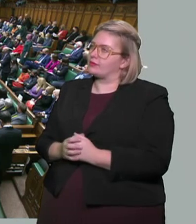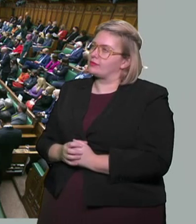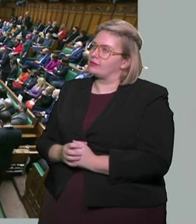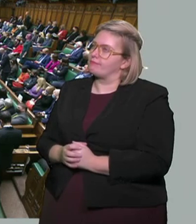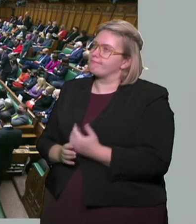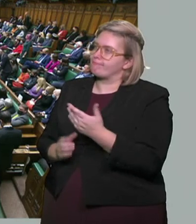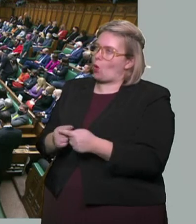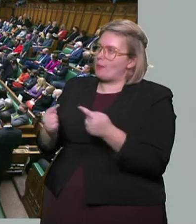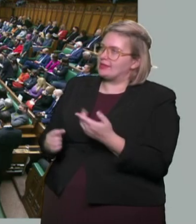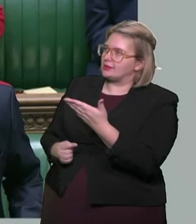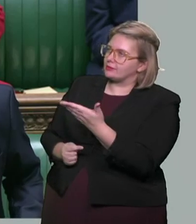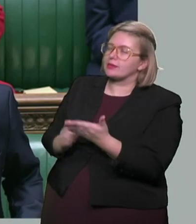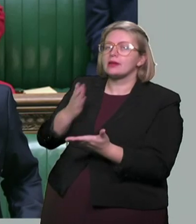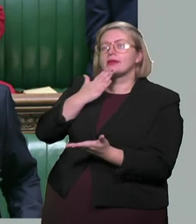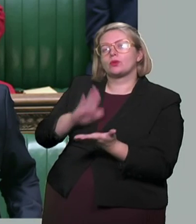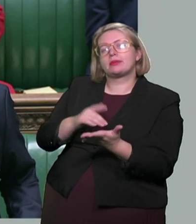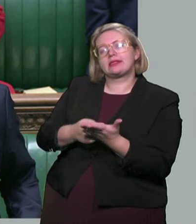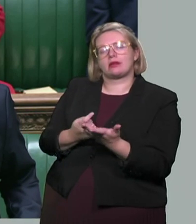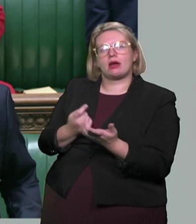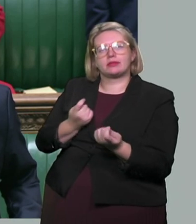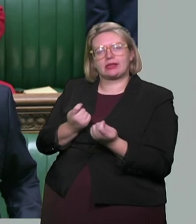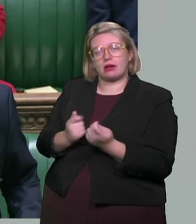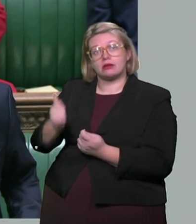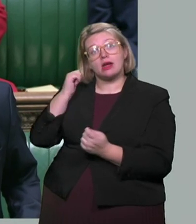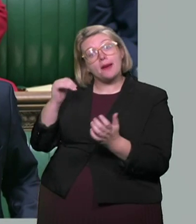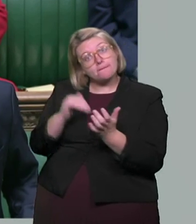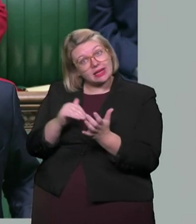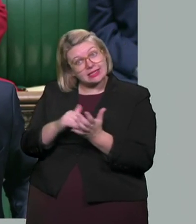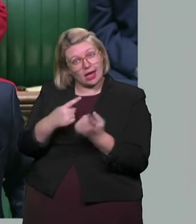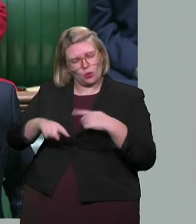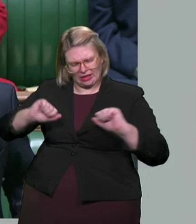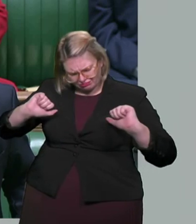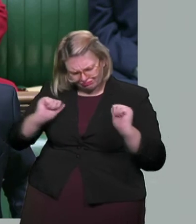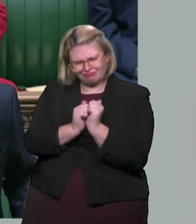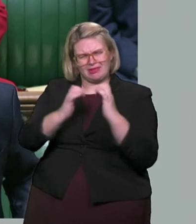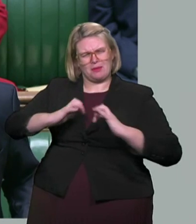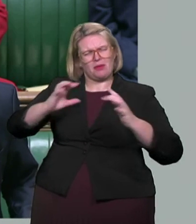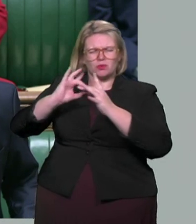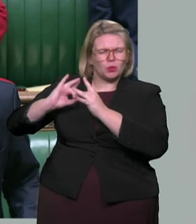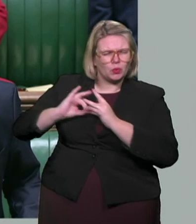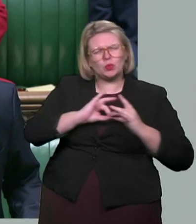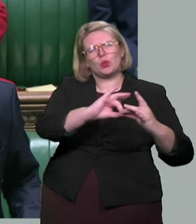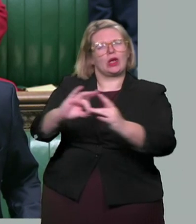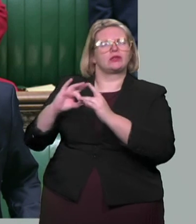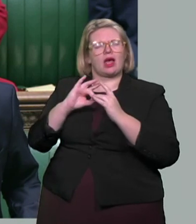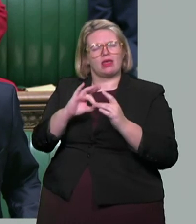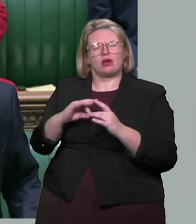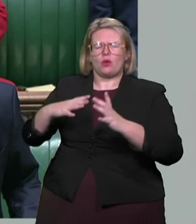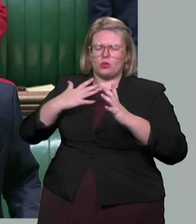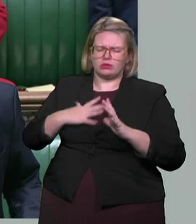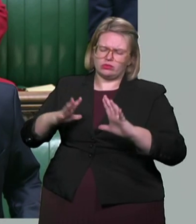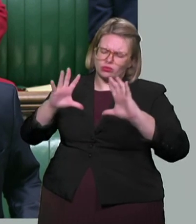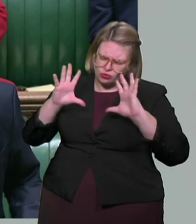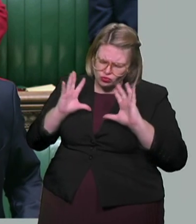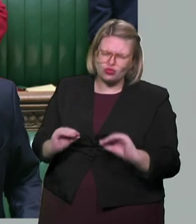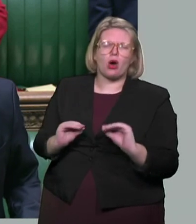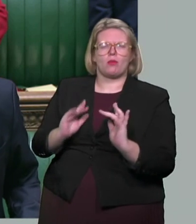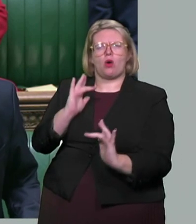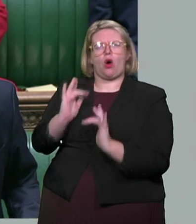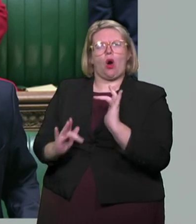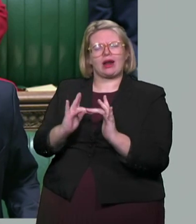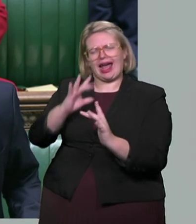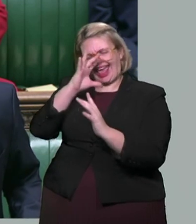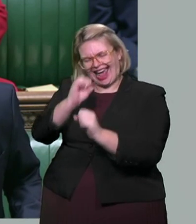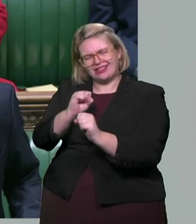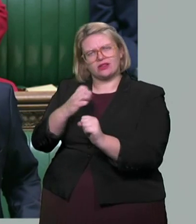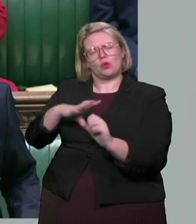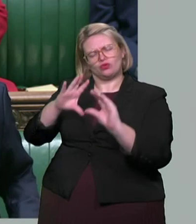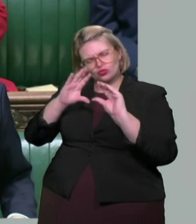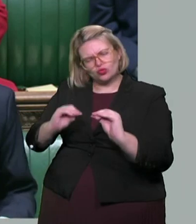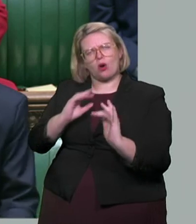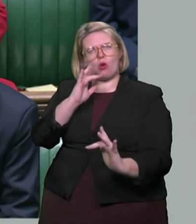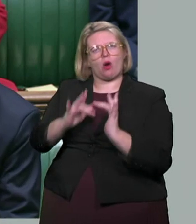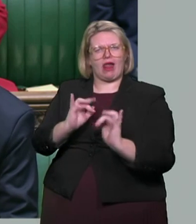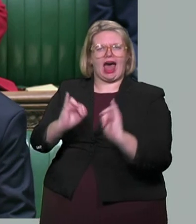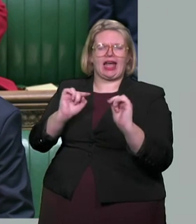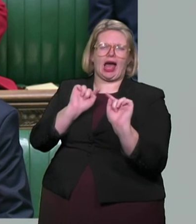The inescapable desire of this House on Monday finally to clamp down on the extremism, hate and abuse that festers online is incredibly welcome.